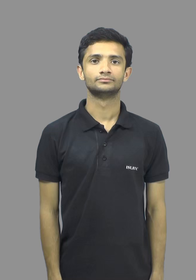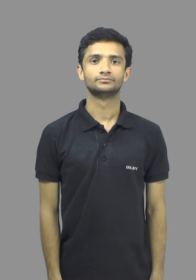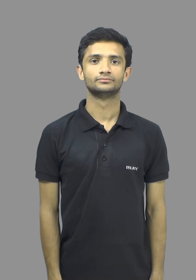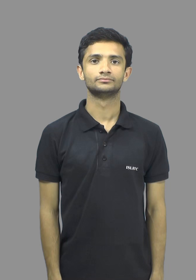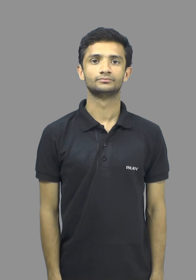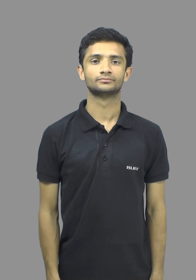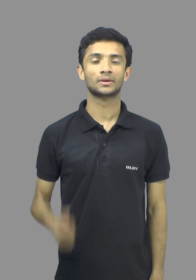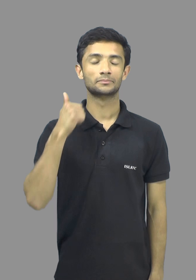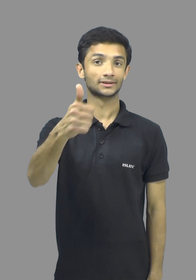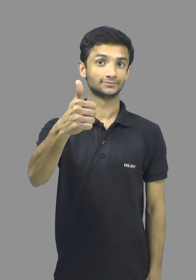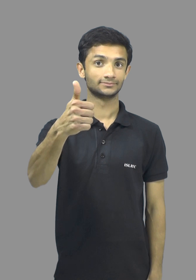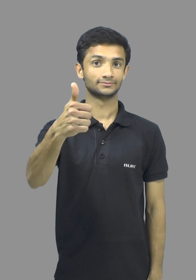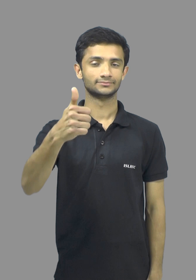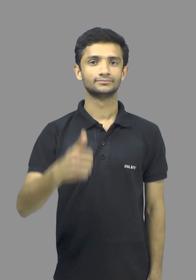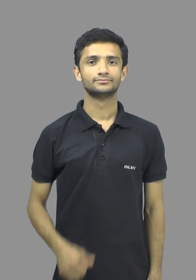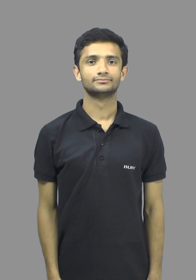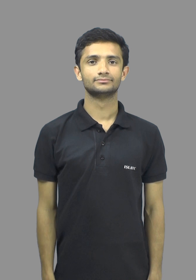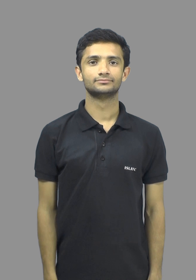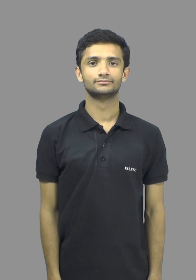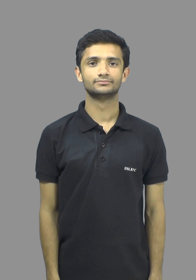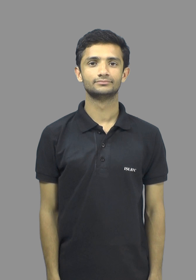Best